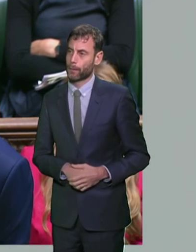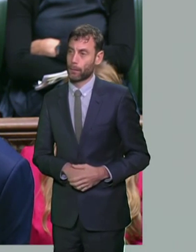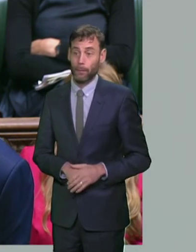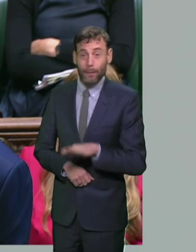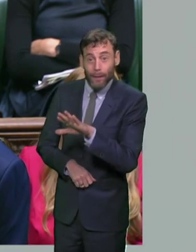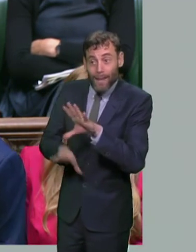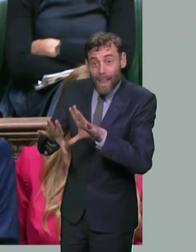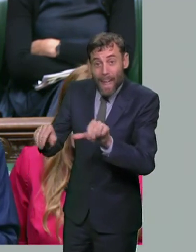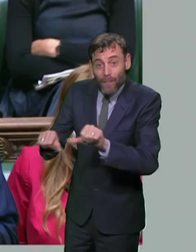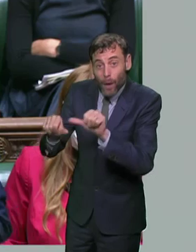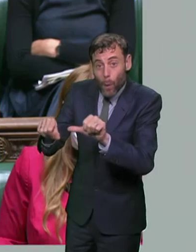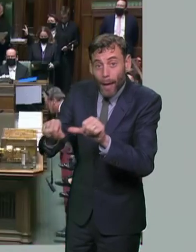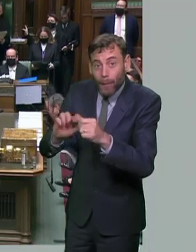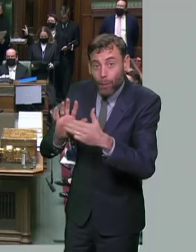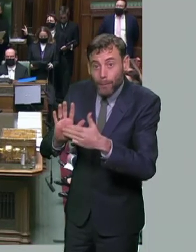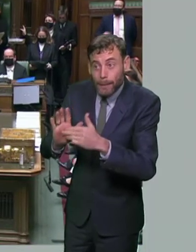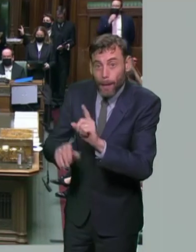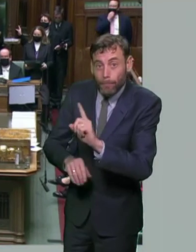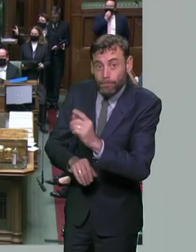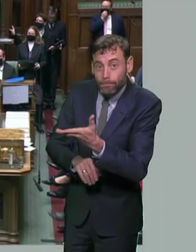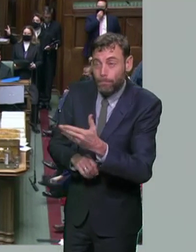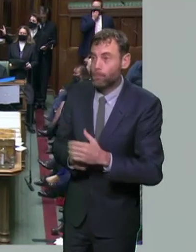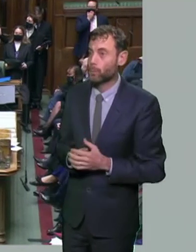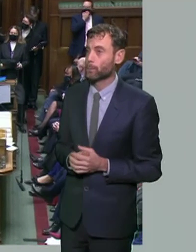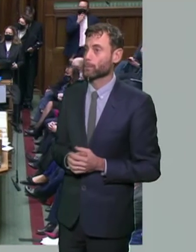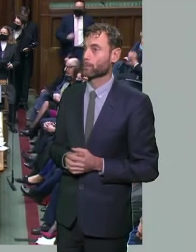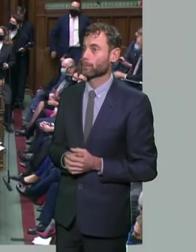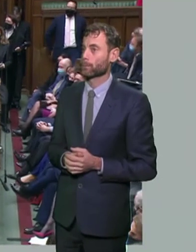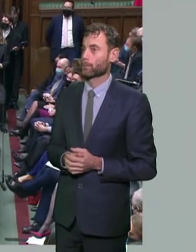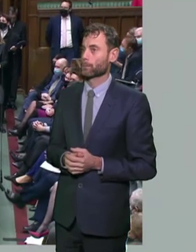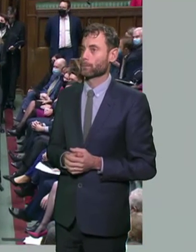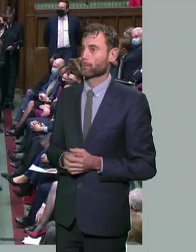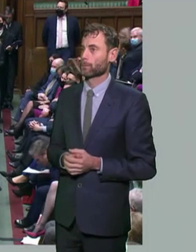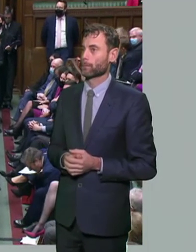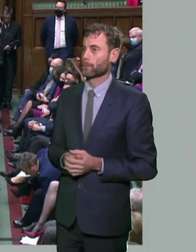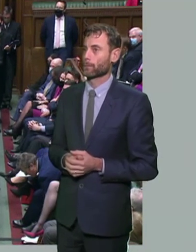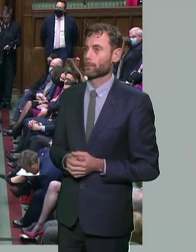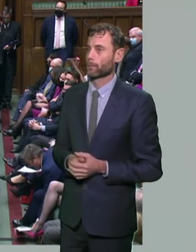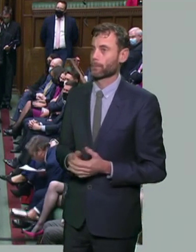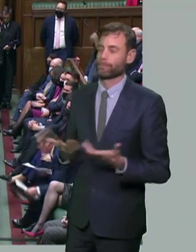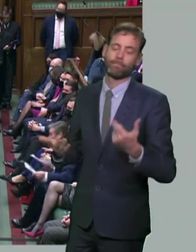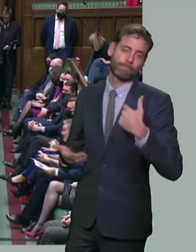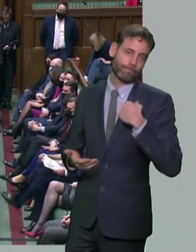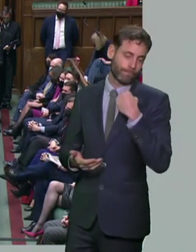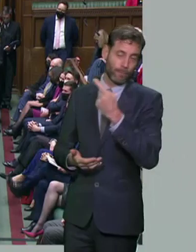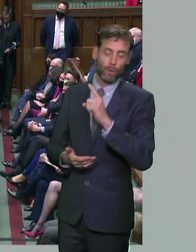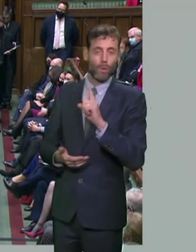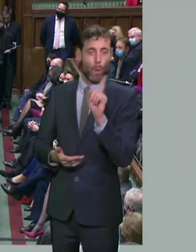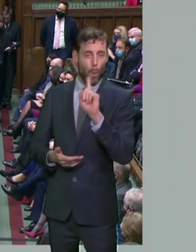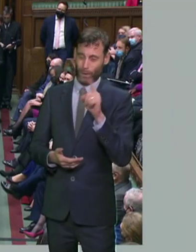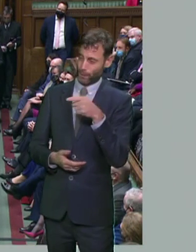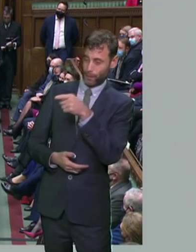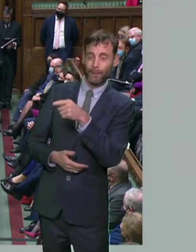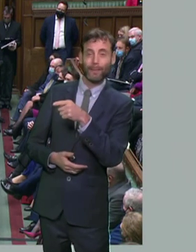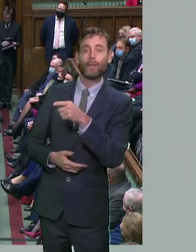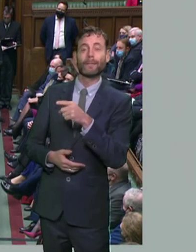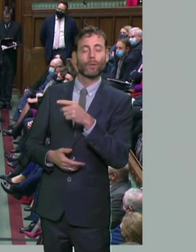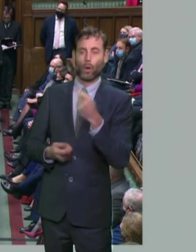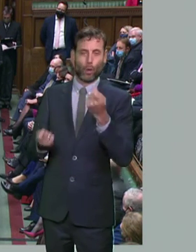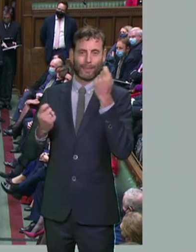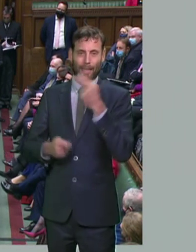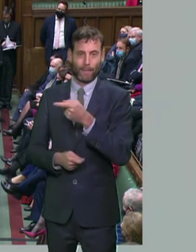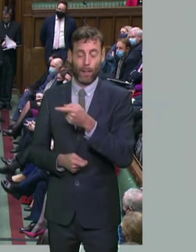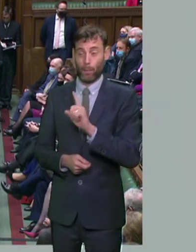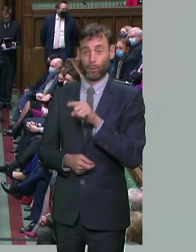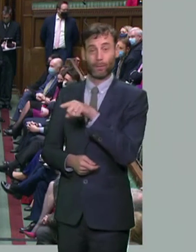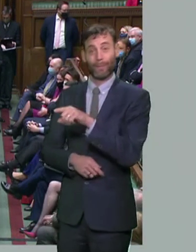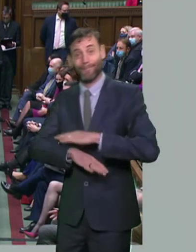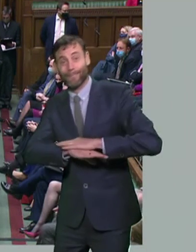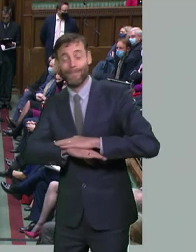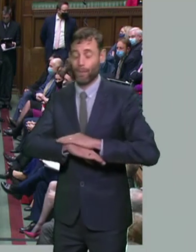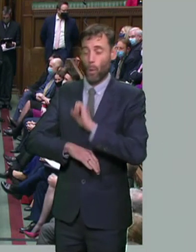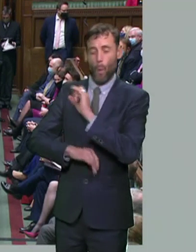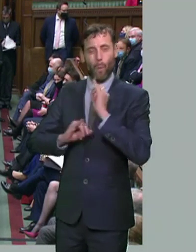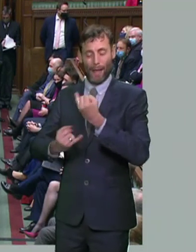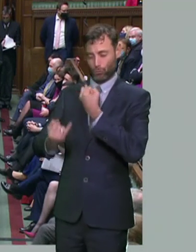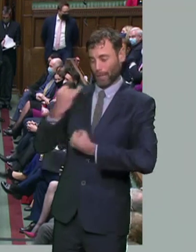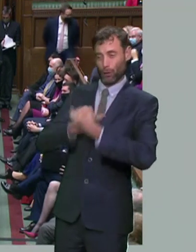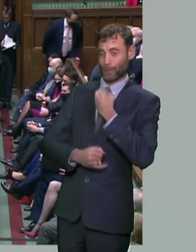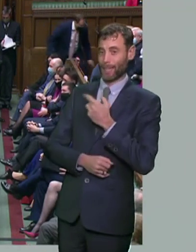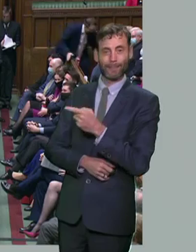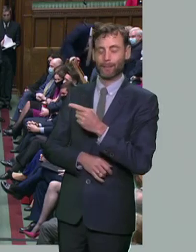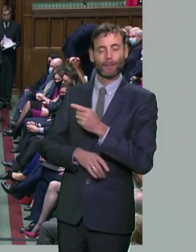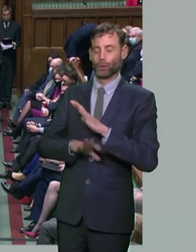I will tell you what is not working, Mr Speaker: that line of attack.